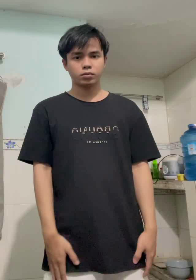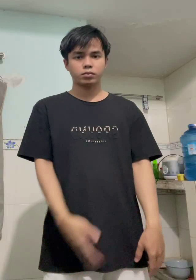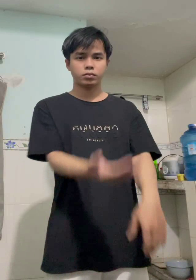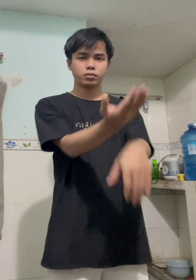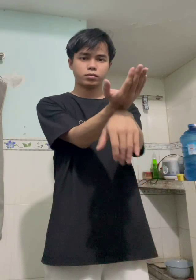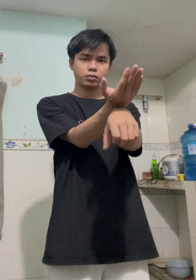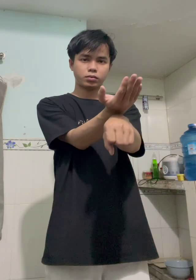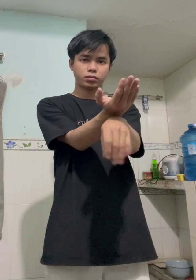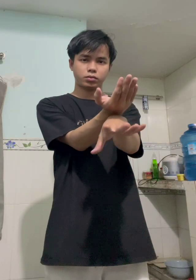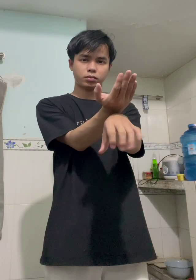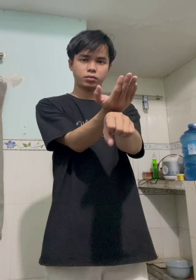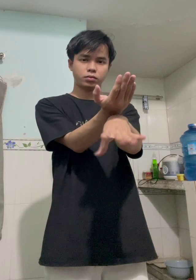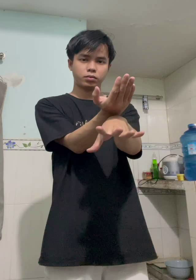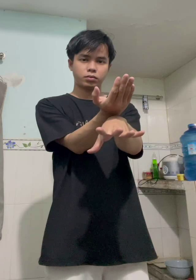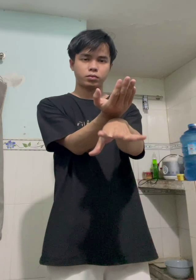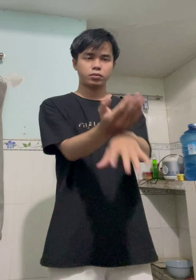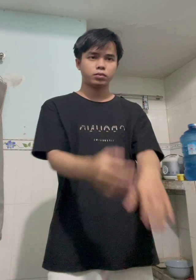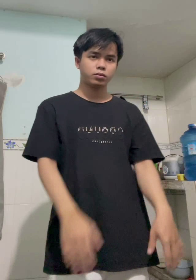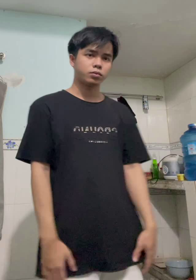ca phe